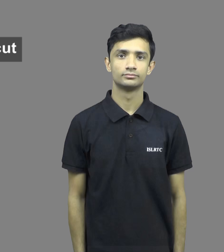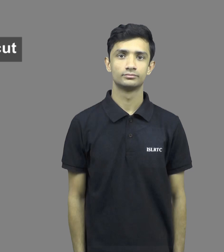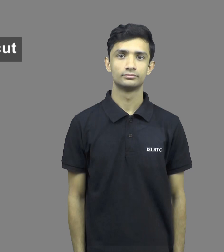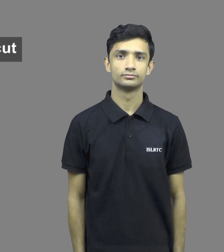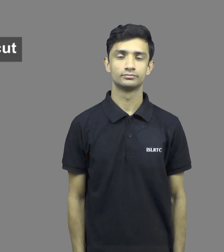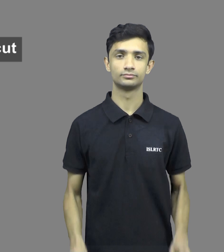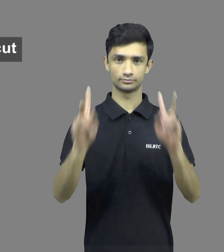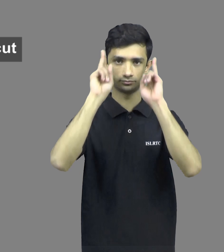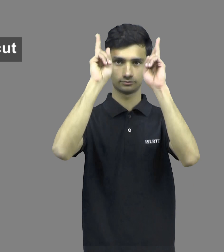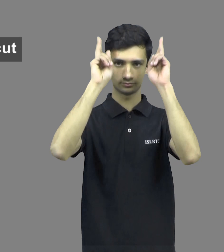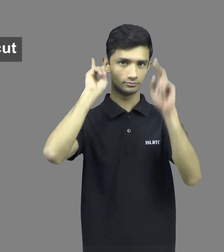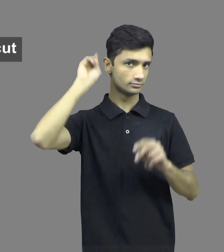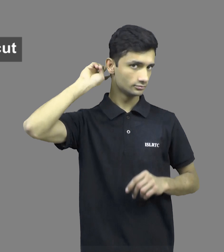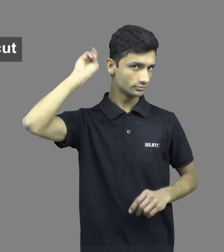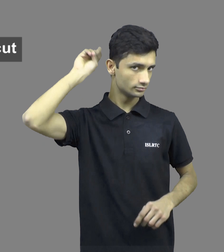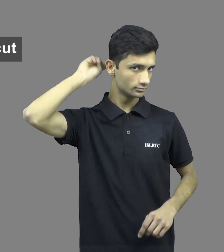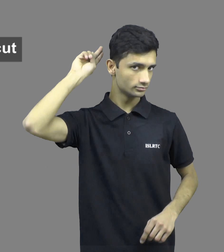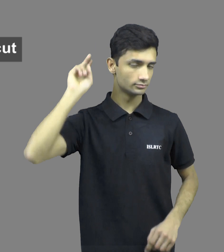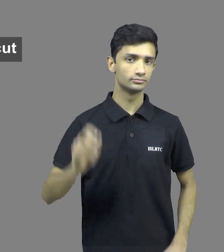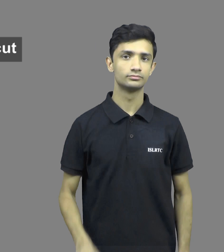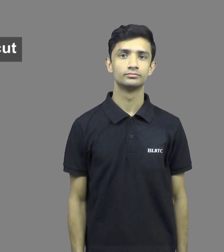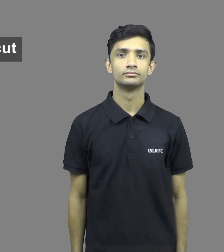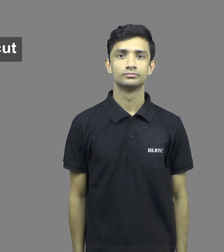Hair Cut